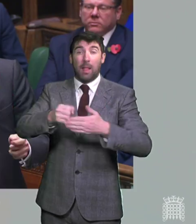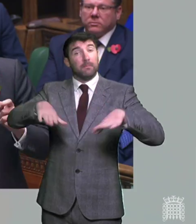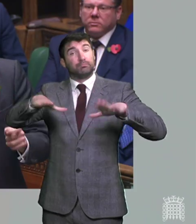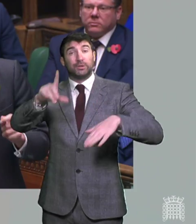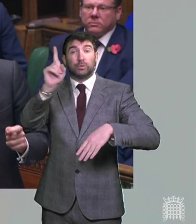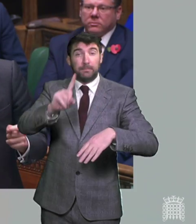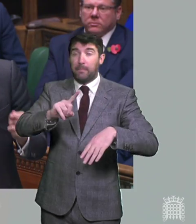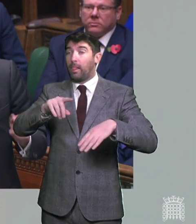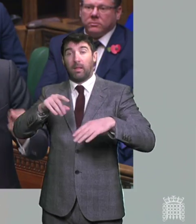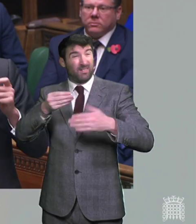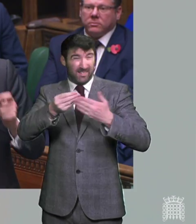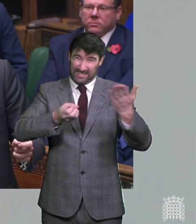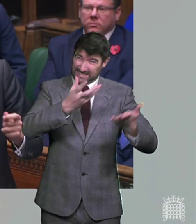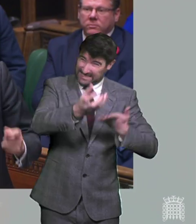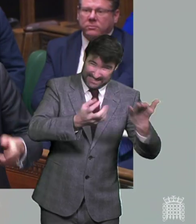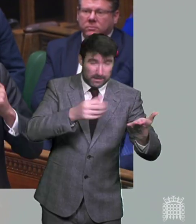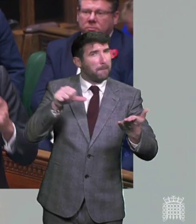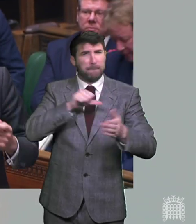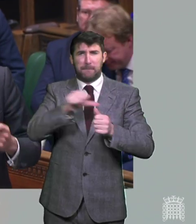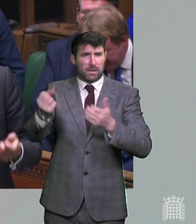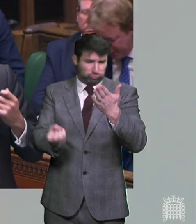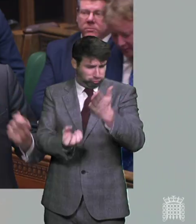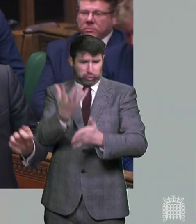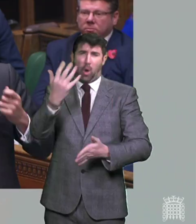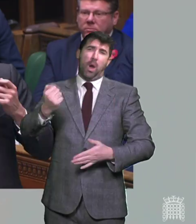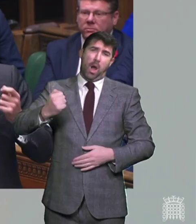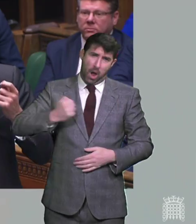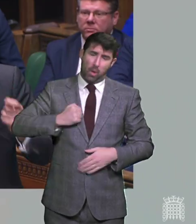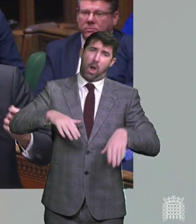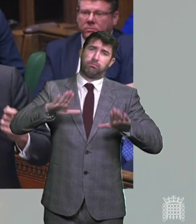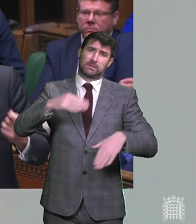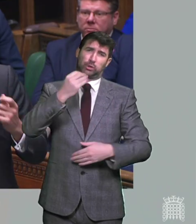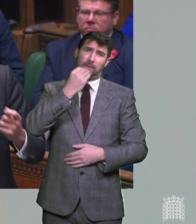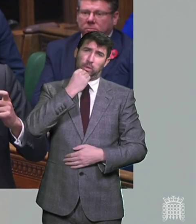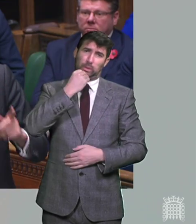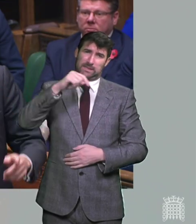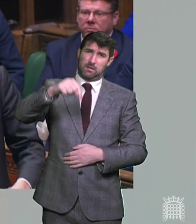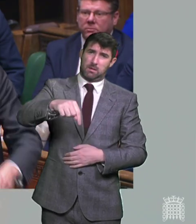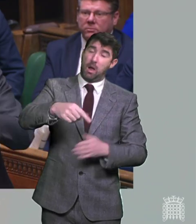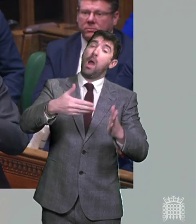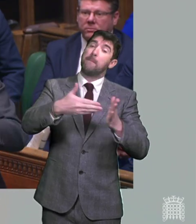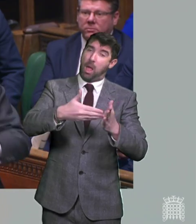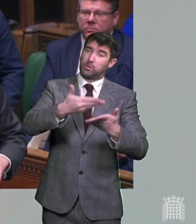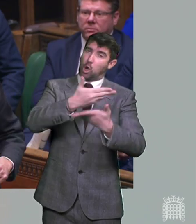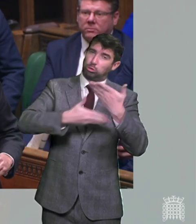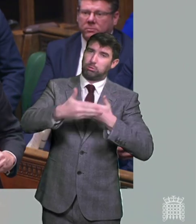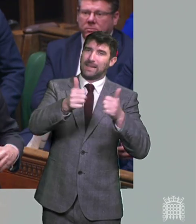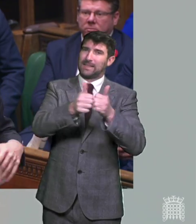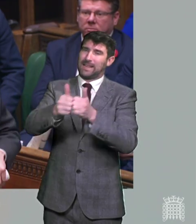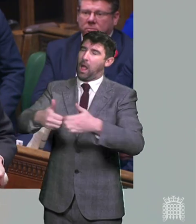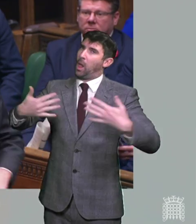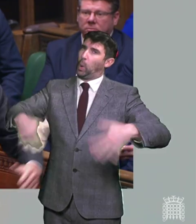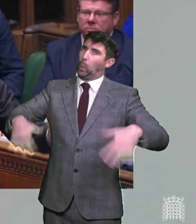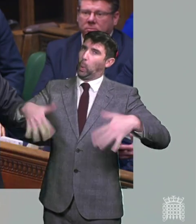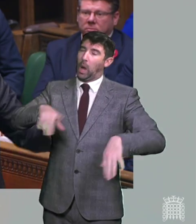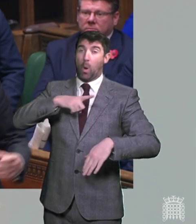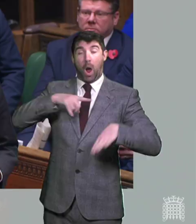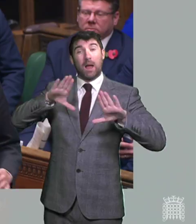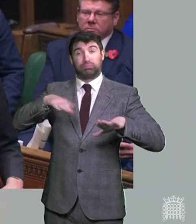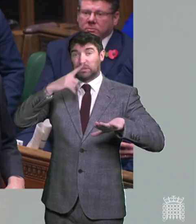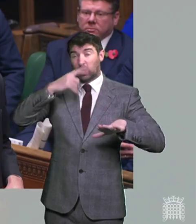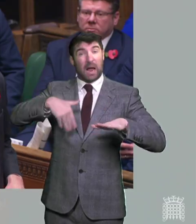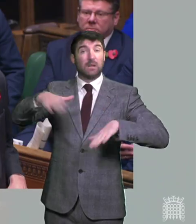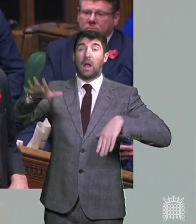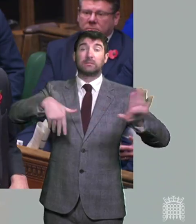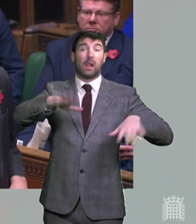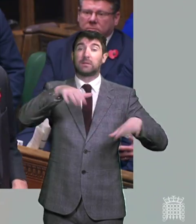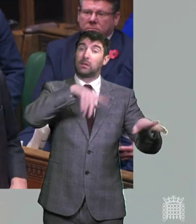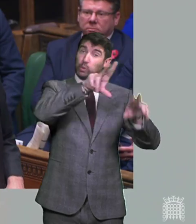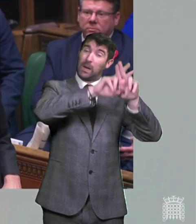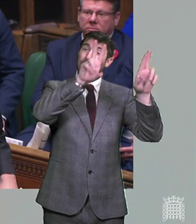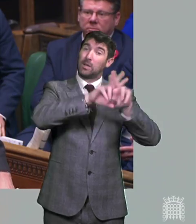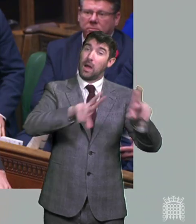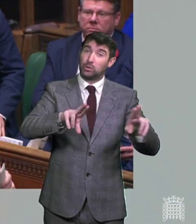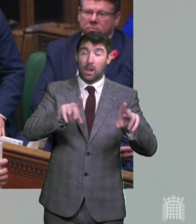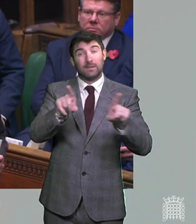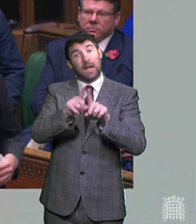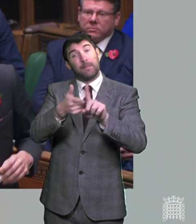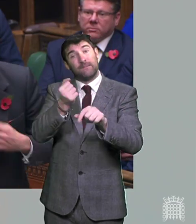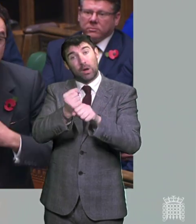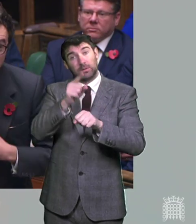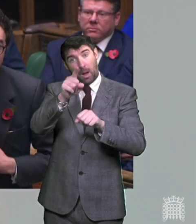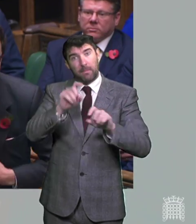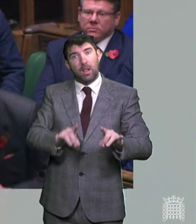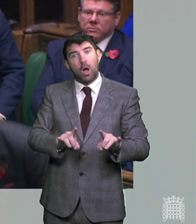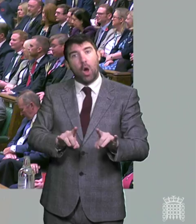Will he also recognise the value of our trade deals in allowing us to export our high-quality produce around the world, particularly to Australia, where my right honourable Friend the Member for West Suffolk will be able to enjoy a certain delicate cut in his bushtucker trials?